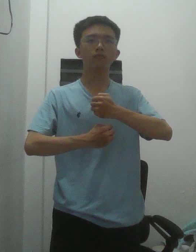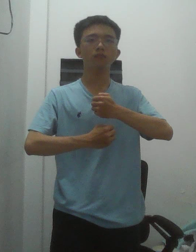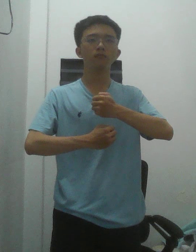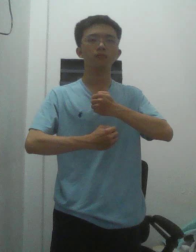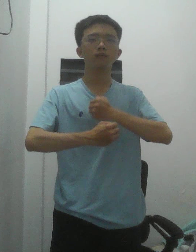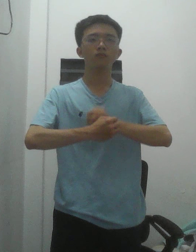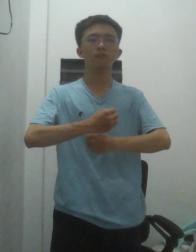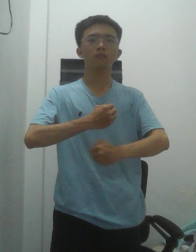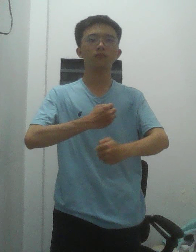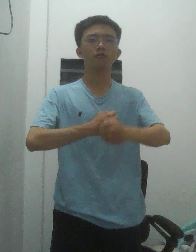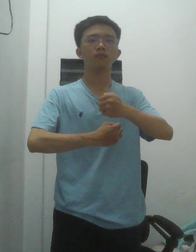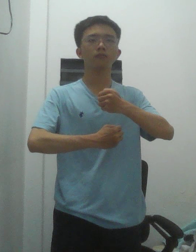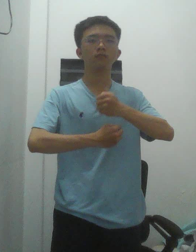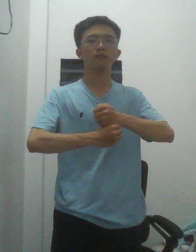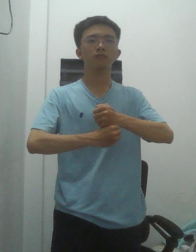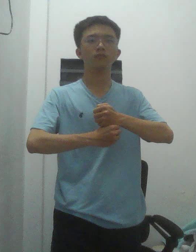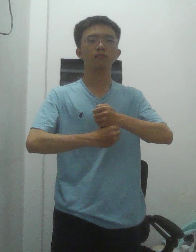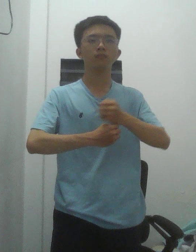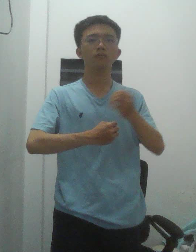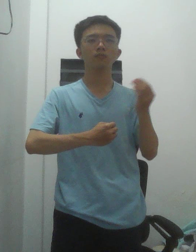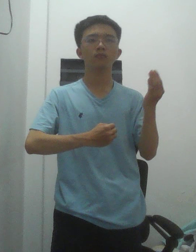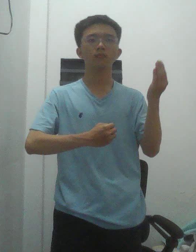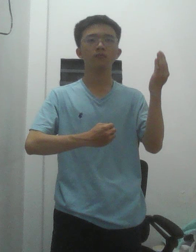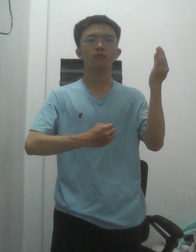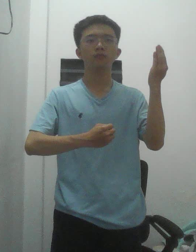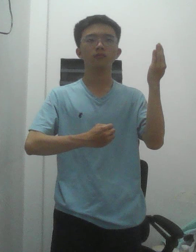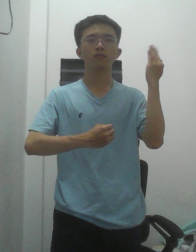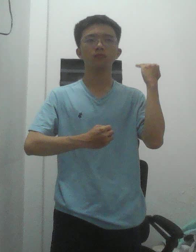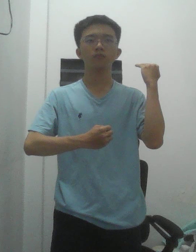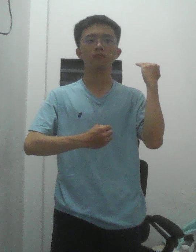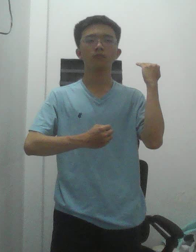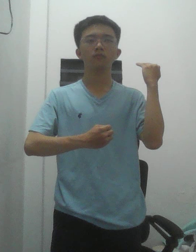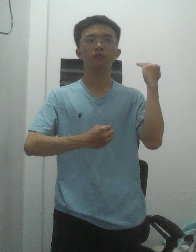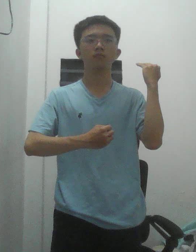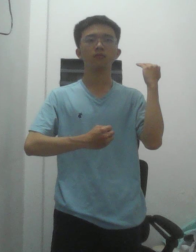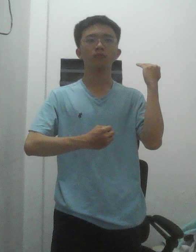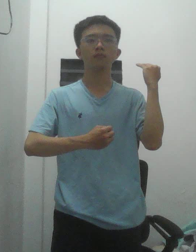nam truoc